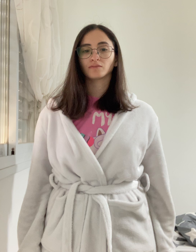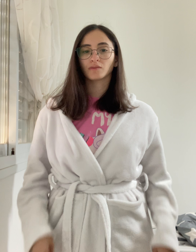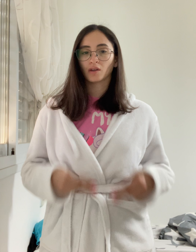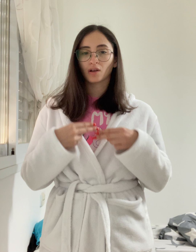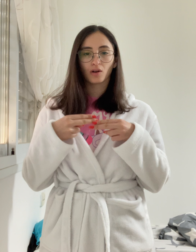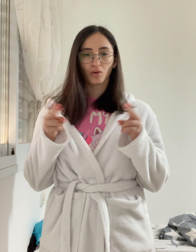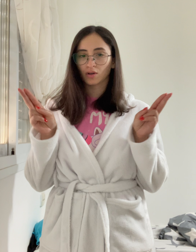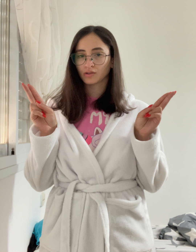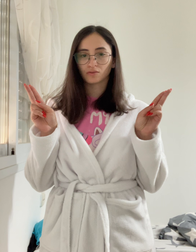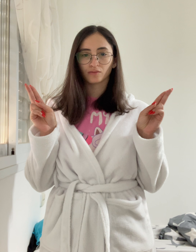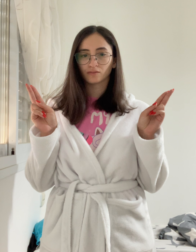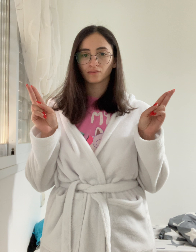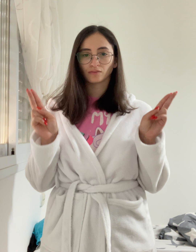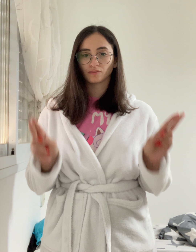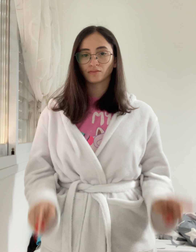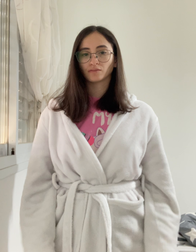לא חשוב